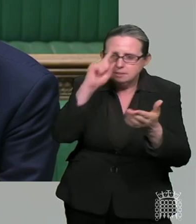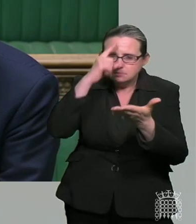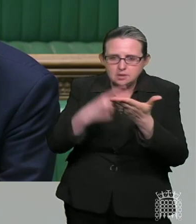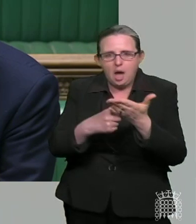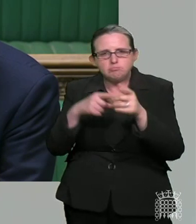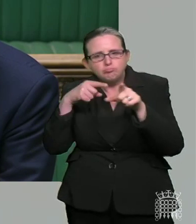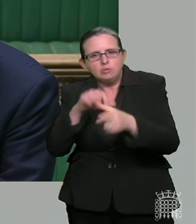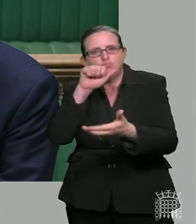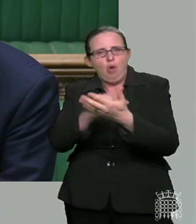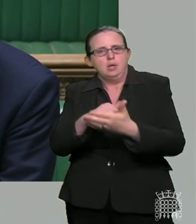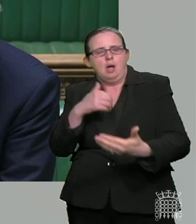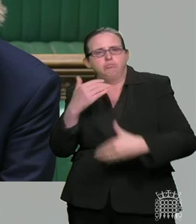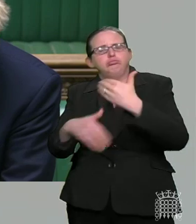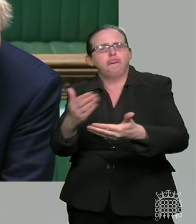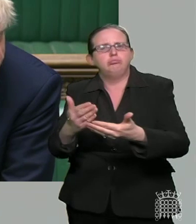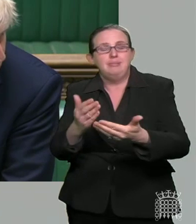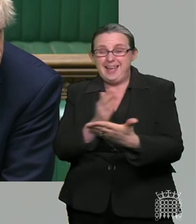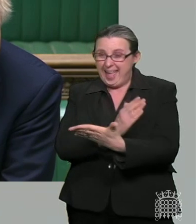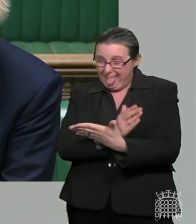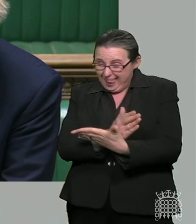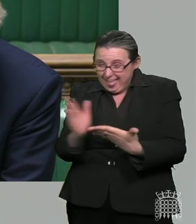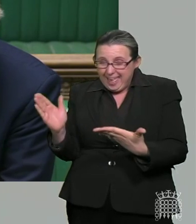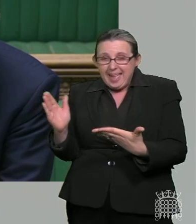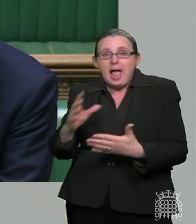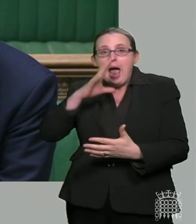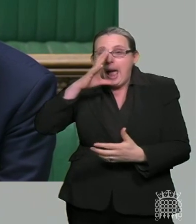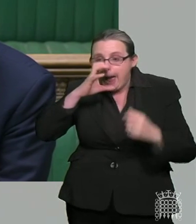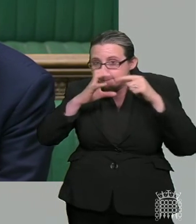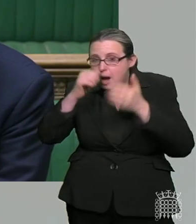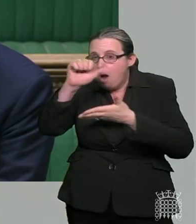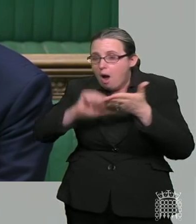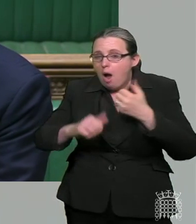It is very, very clear, Mr Speaker: you should not be going to an amber list country